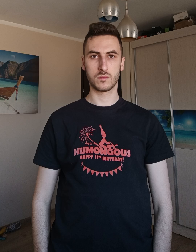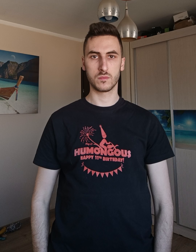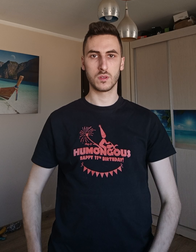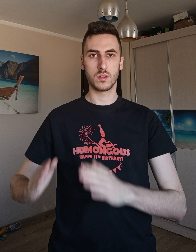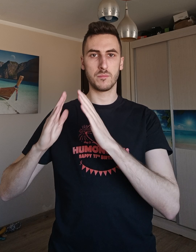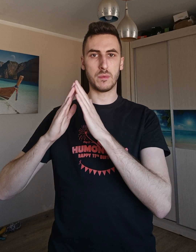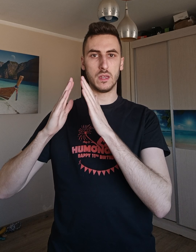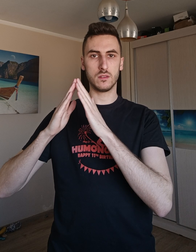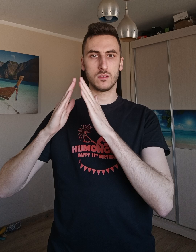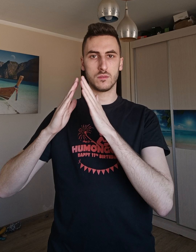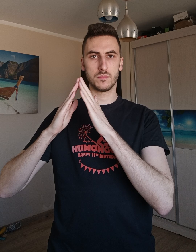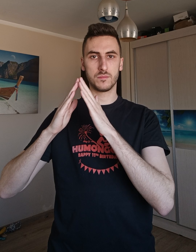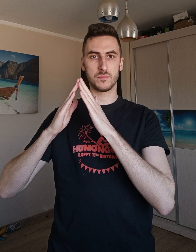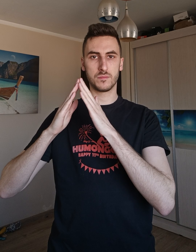בית